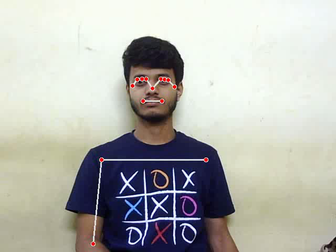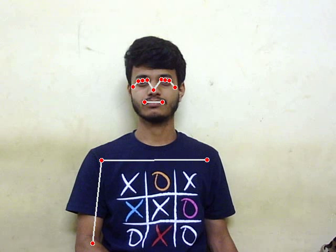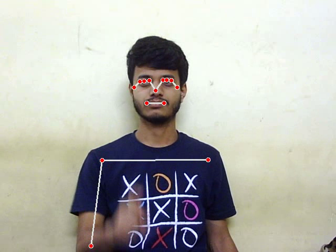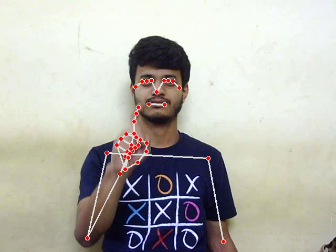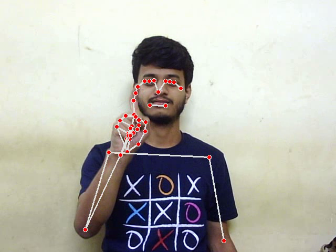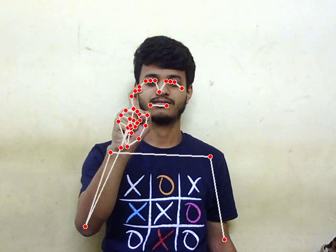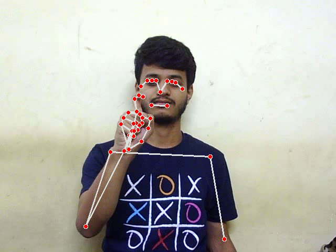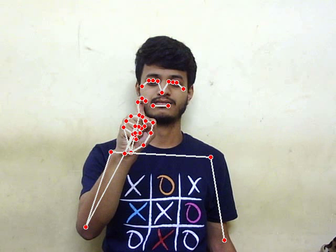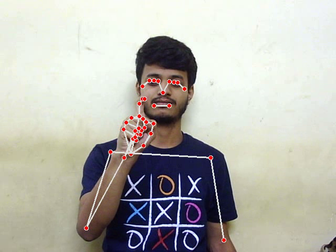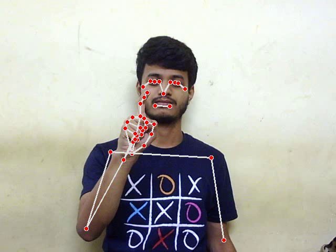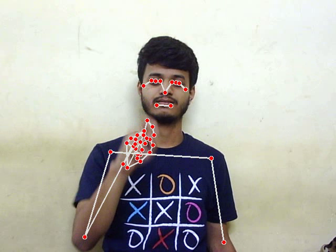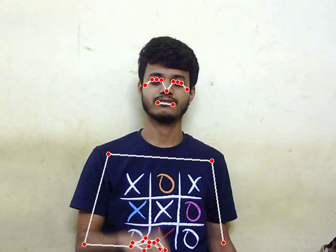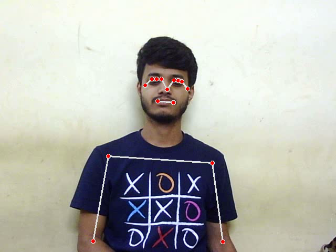question